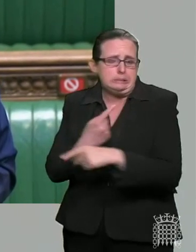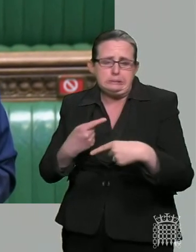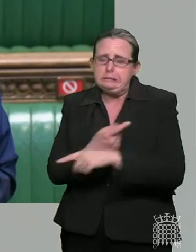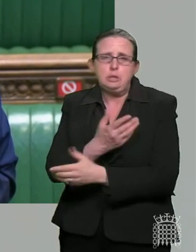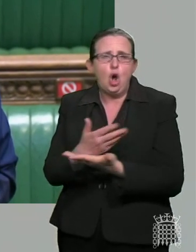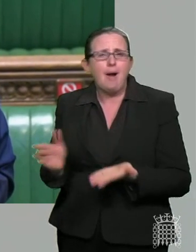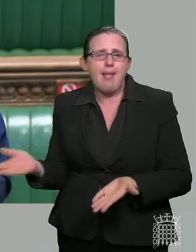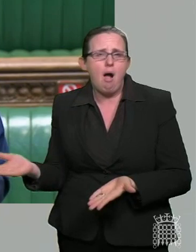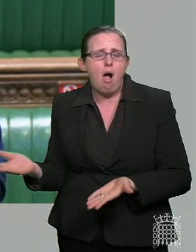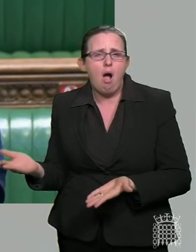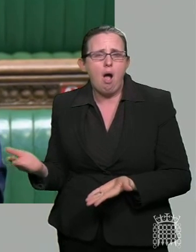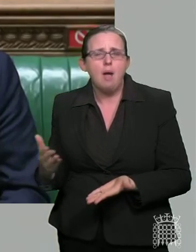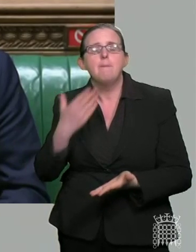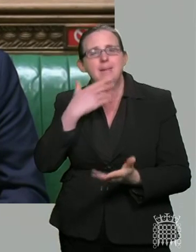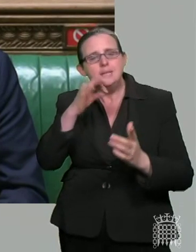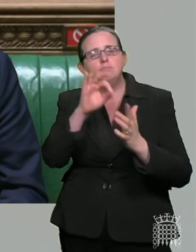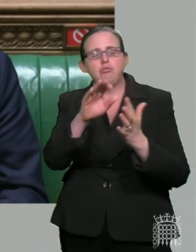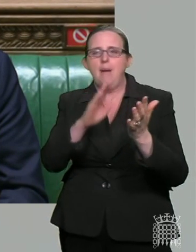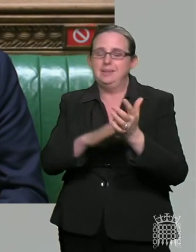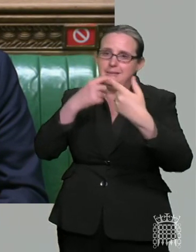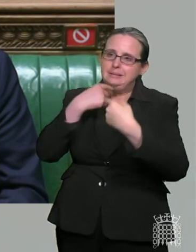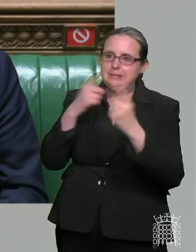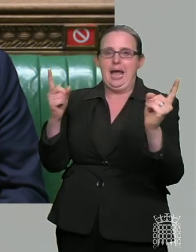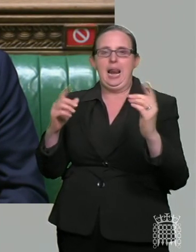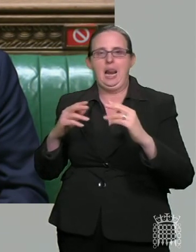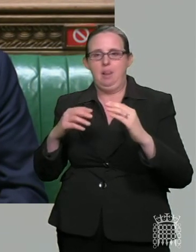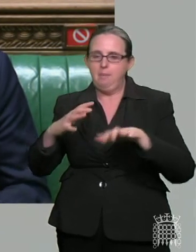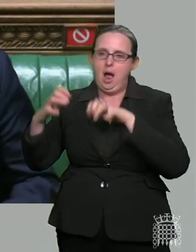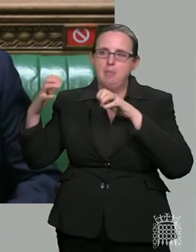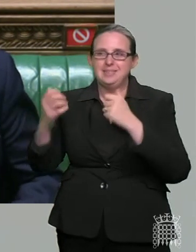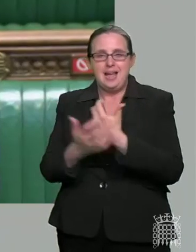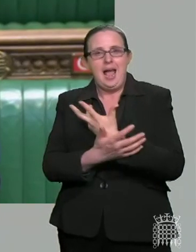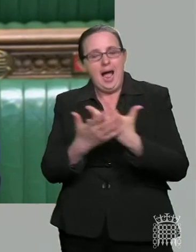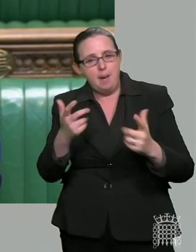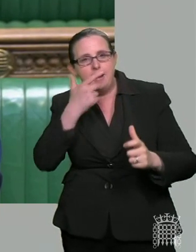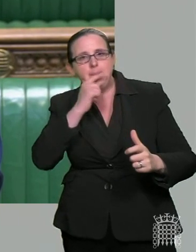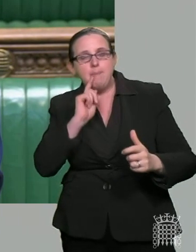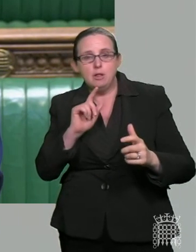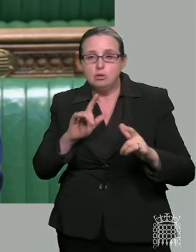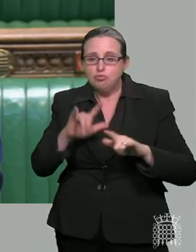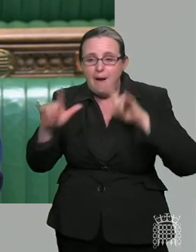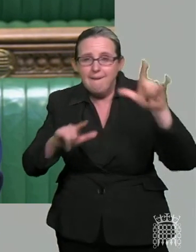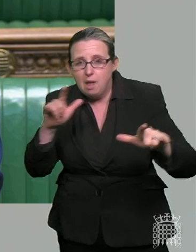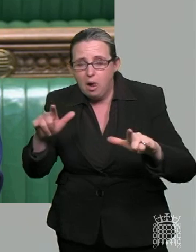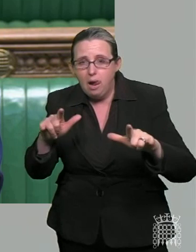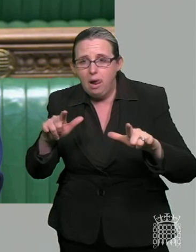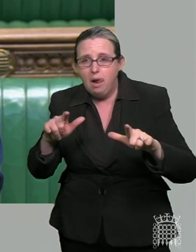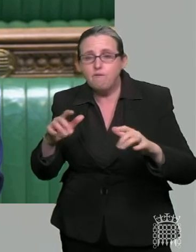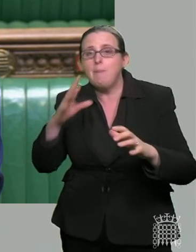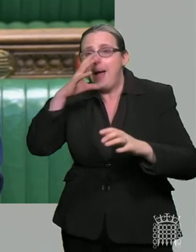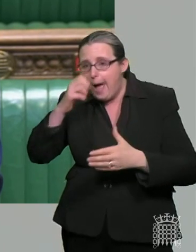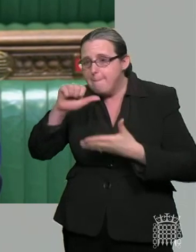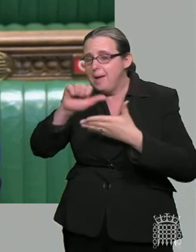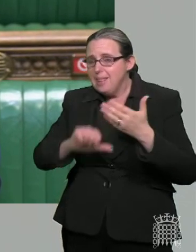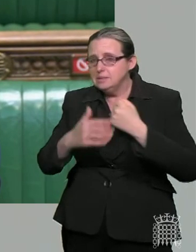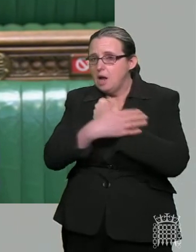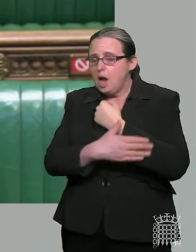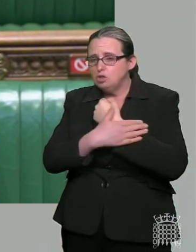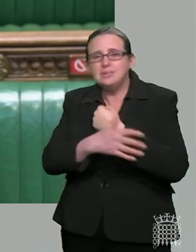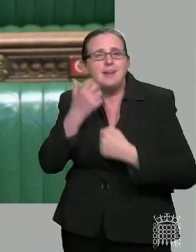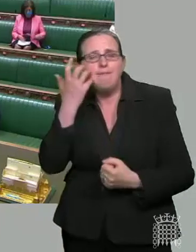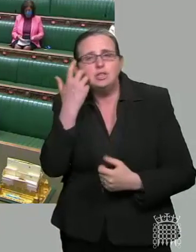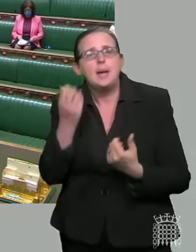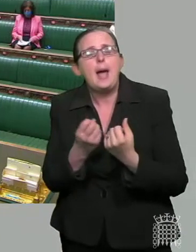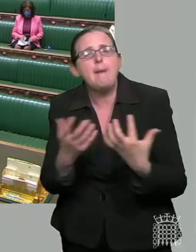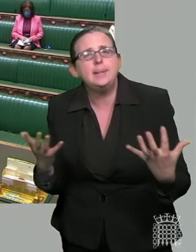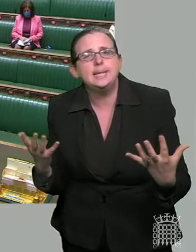Can he tell the House how many people are now travelling to and from Britain from amber list countries every day?